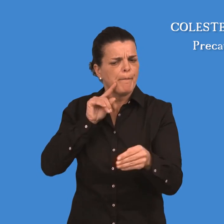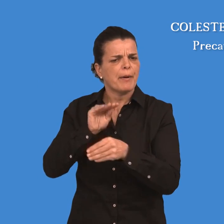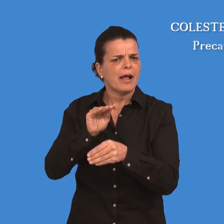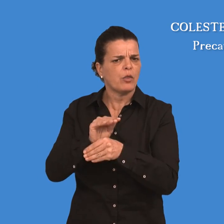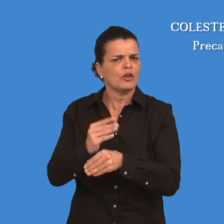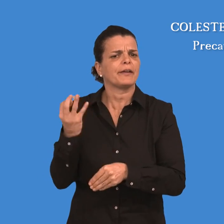cuidar